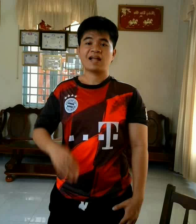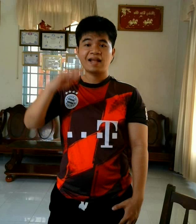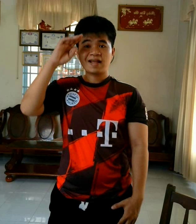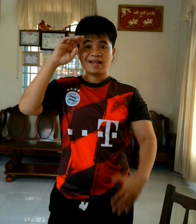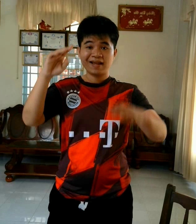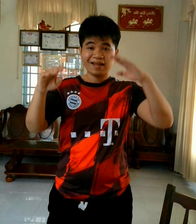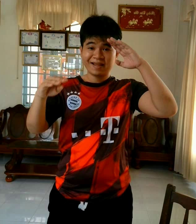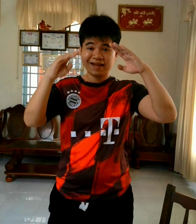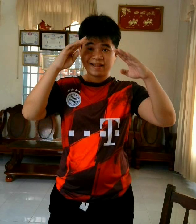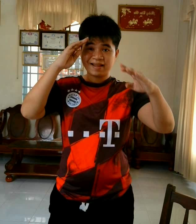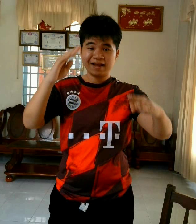xin chao